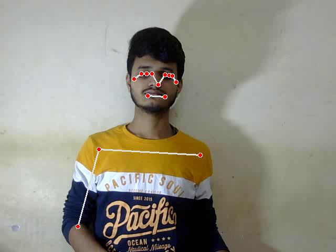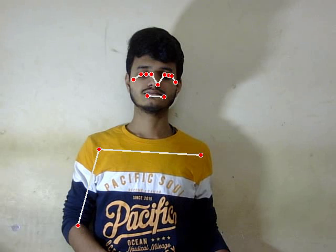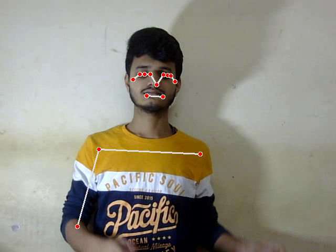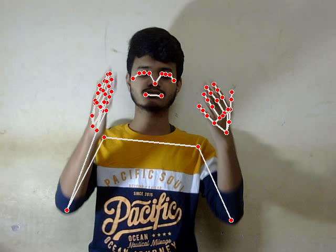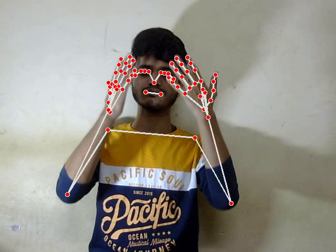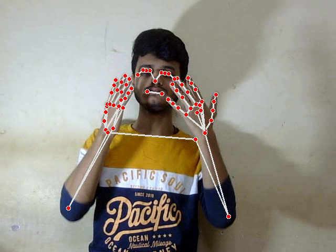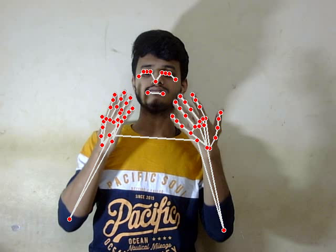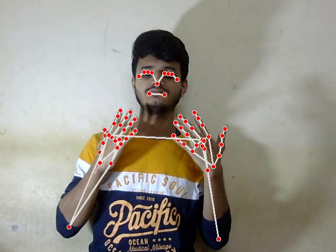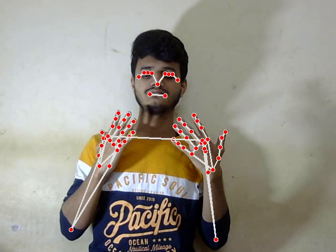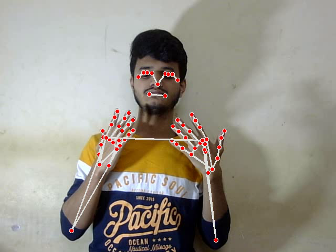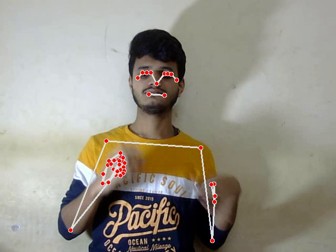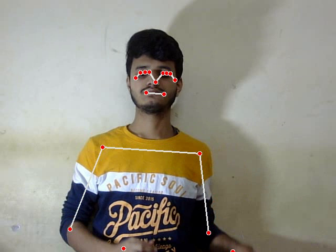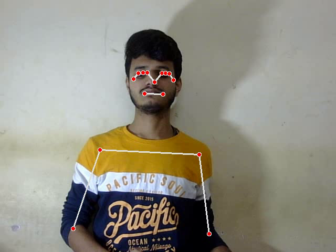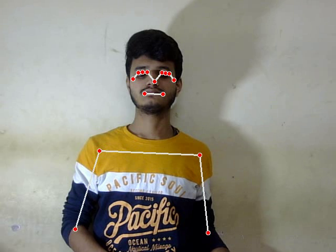sad